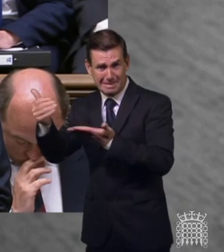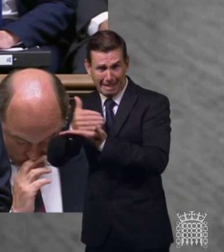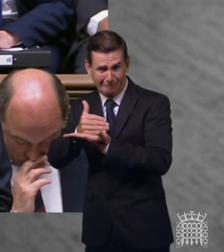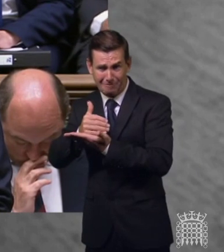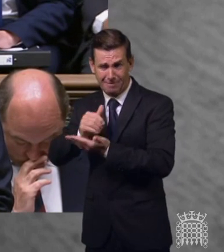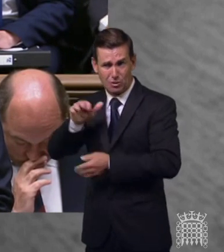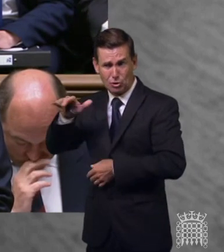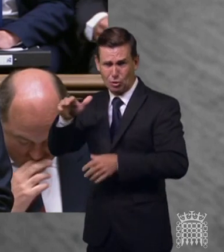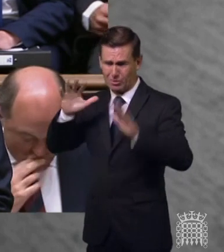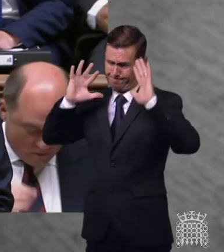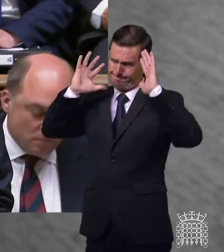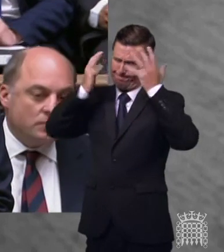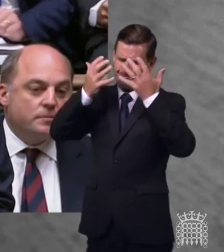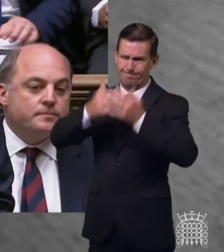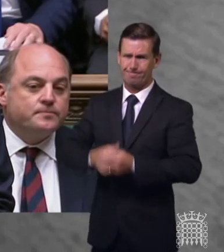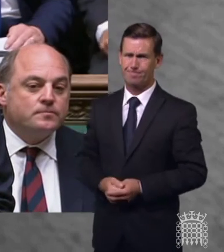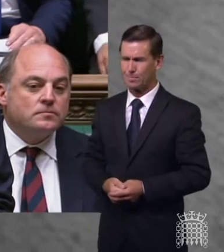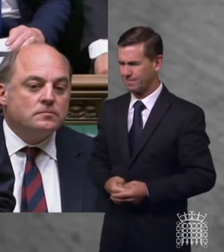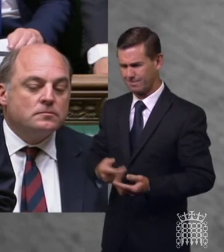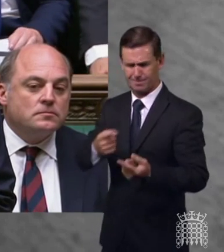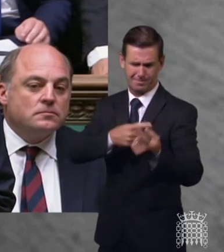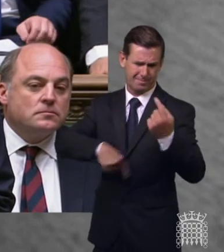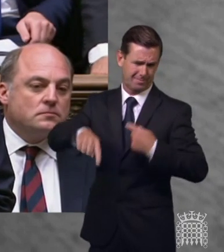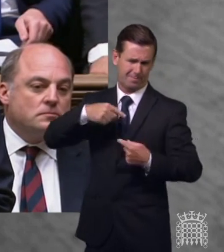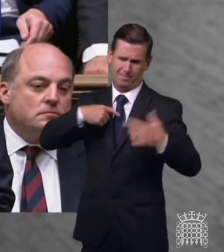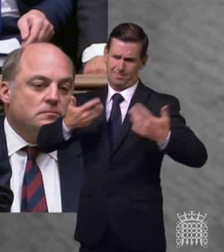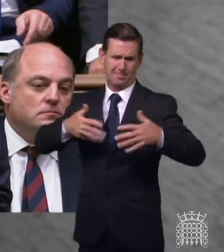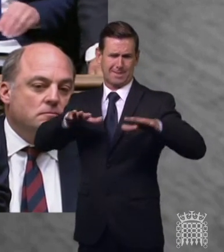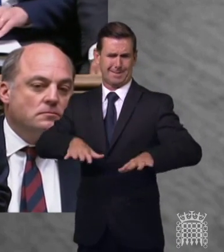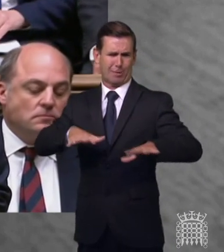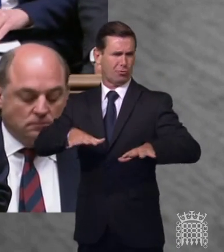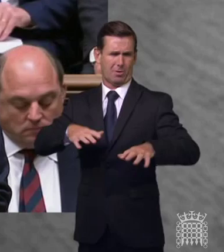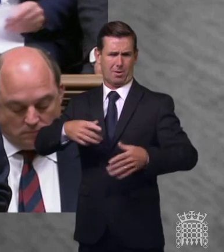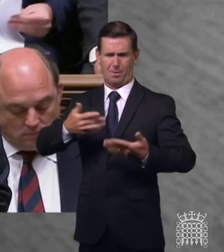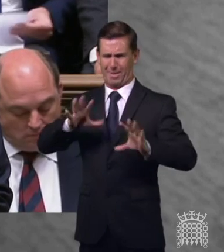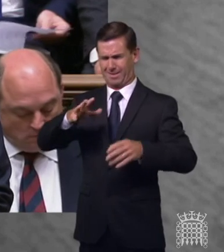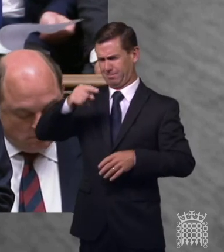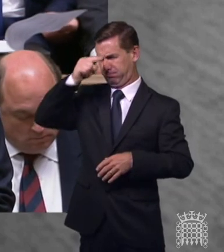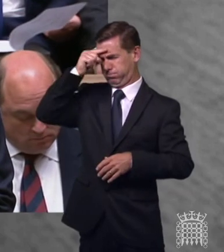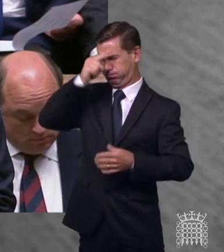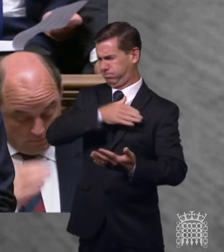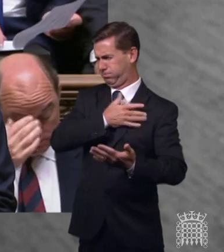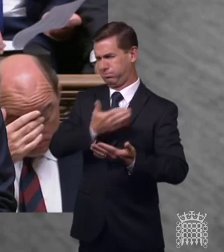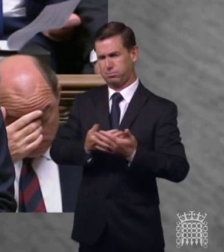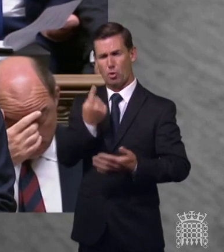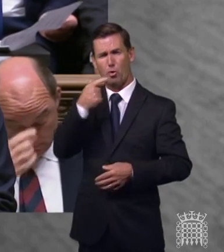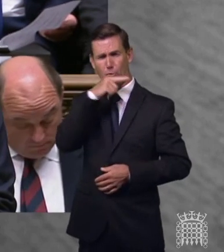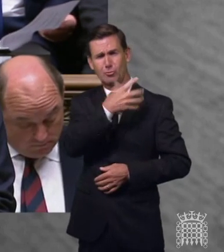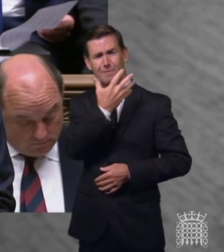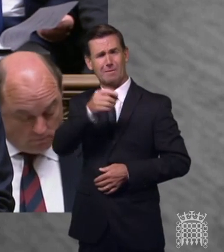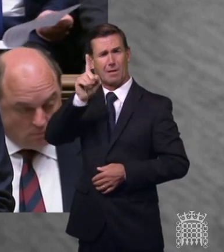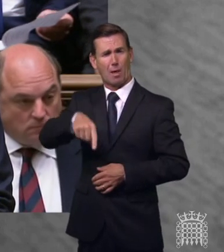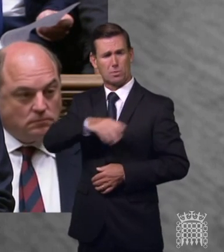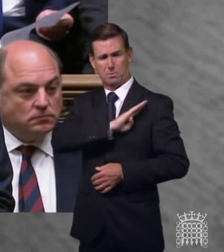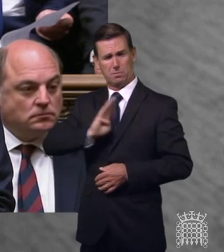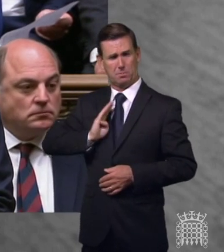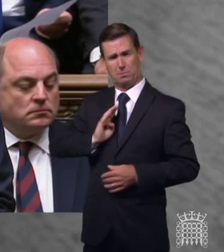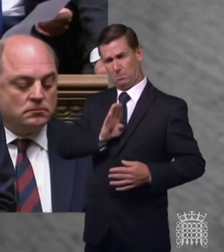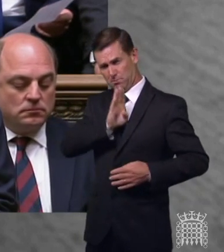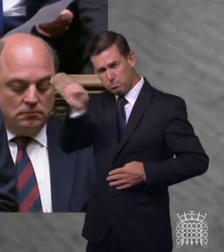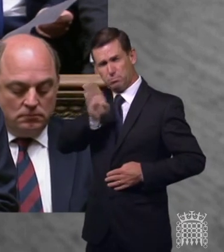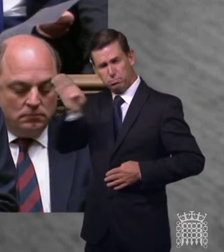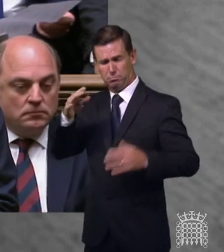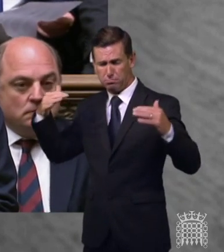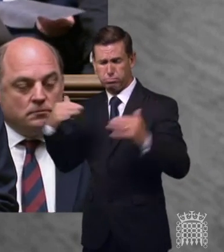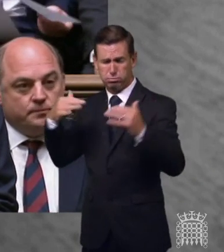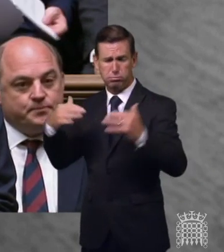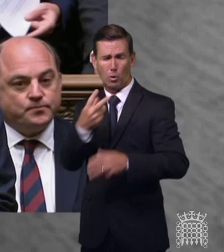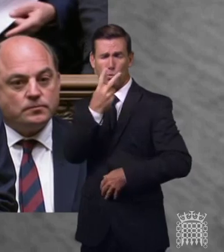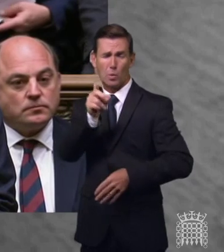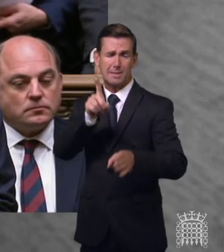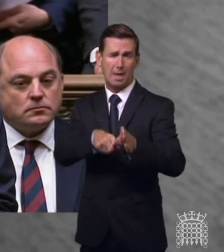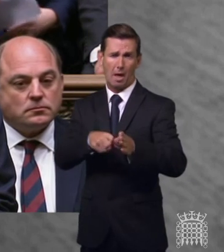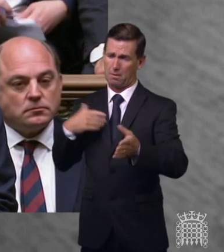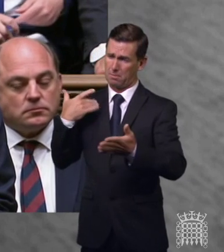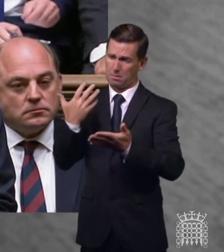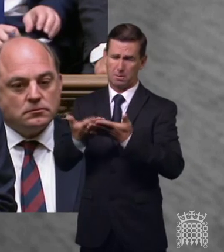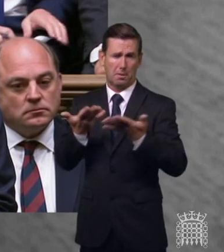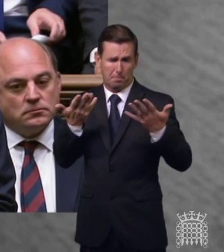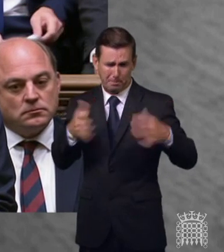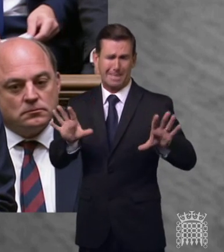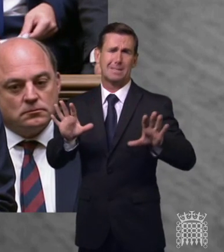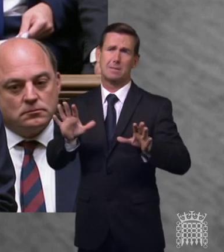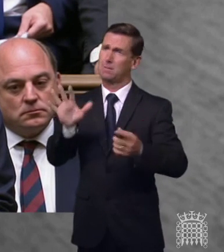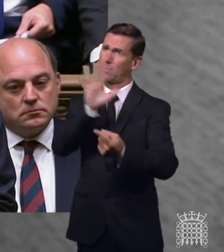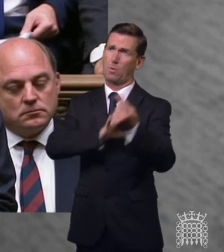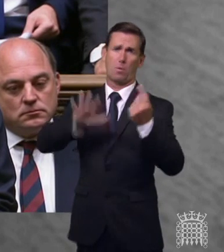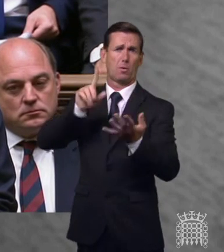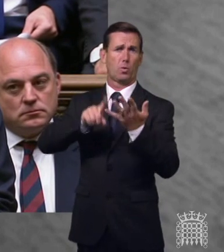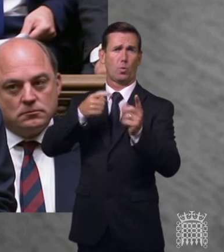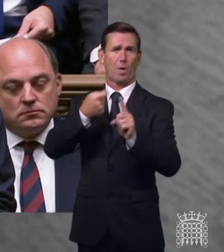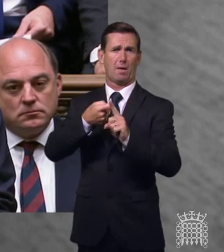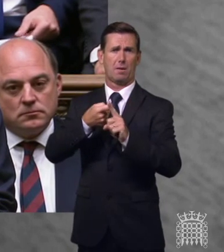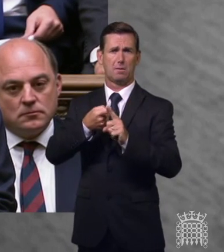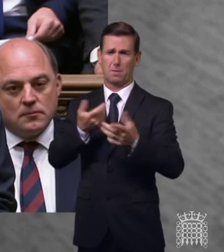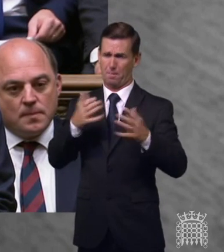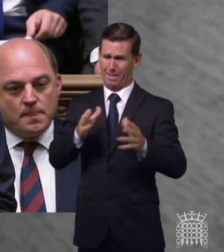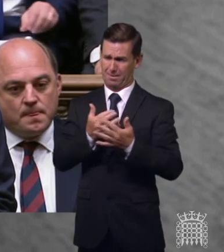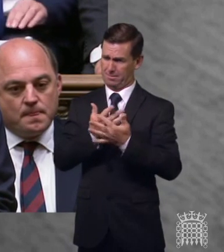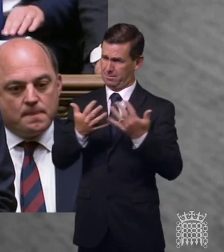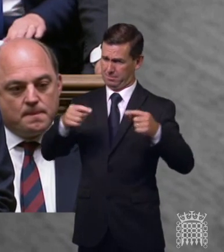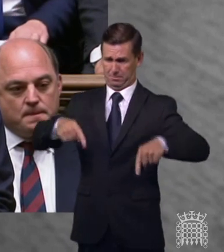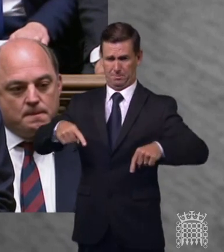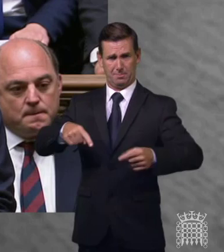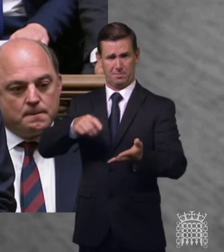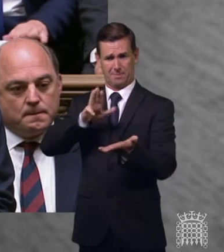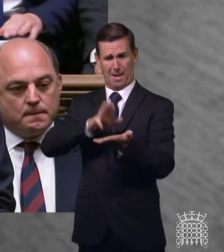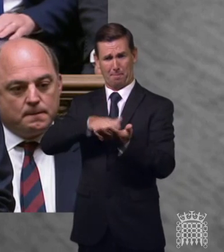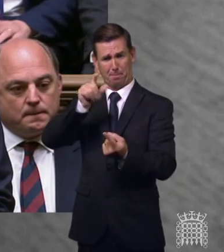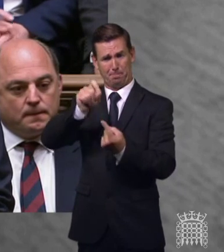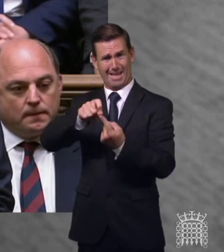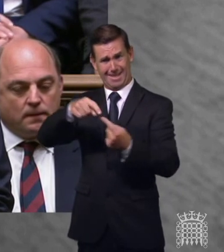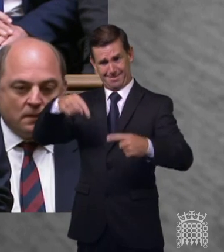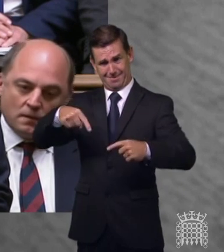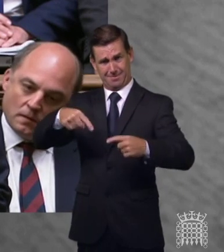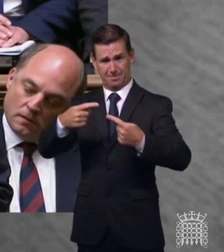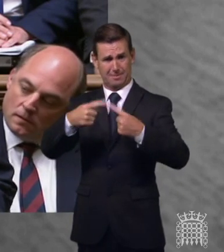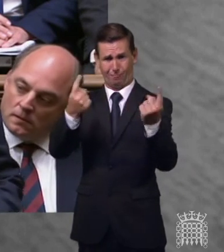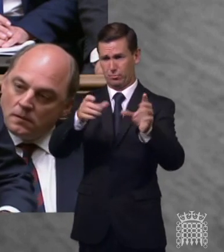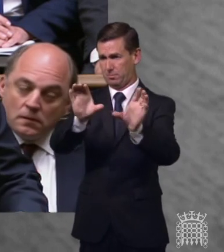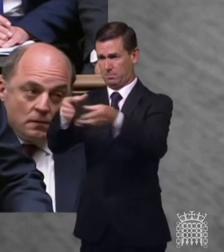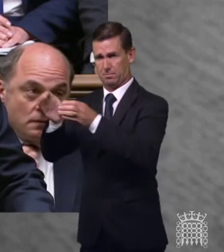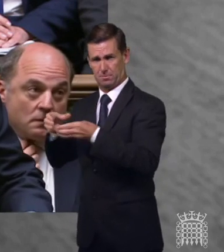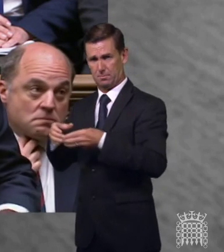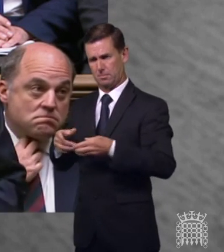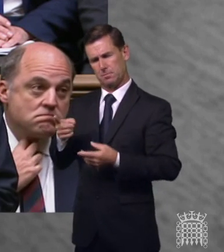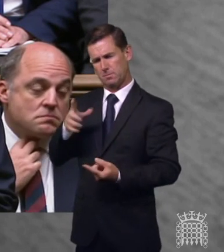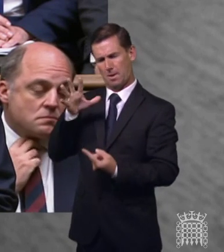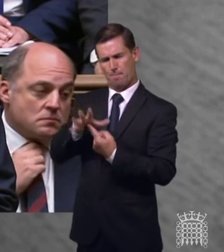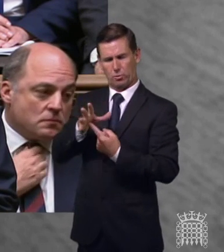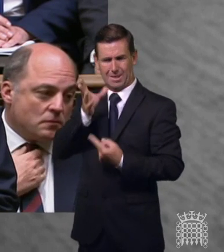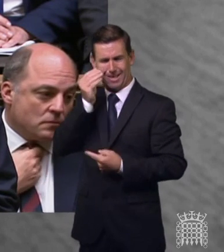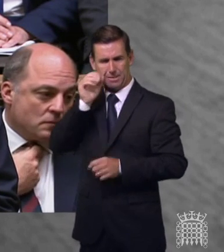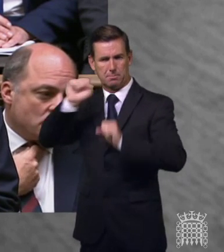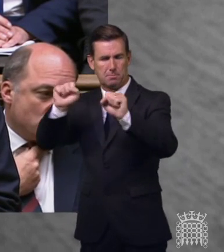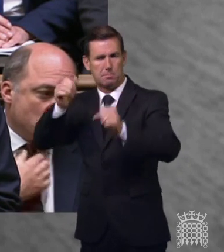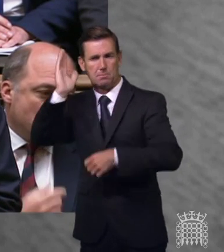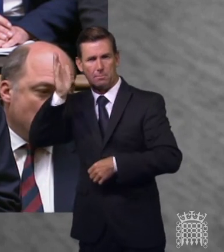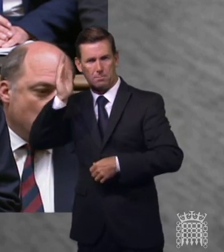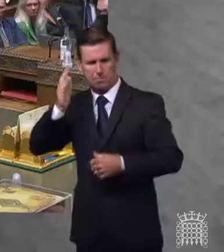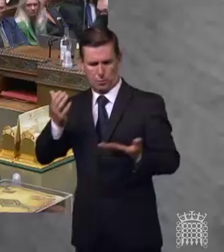The sacrifice in Afghanistan is seared into our national consciousness, with 150,000 people serving there from across the length and breadth of the United Kingdom, including a number of Members in all parts of the House, whose voices will be particularly important today.